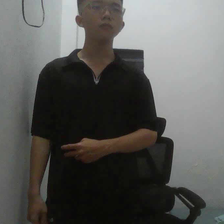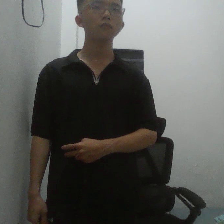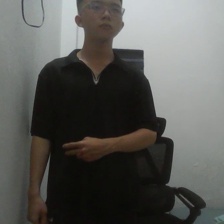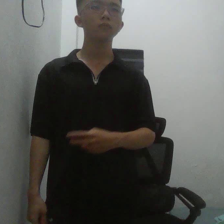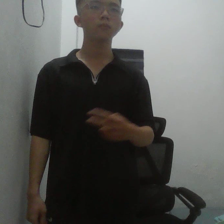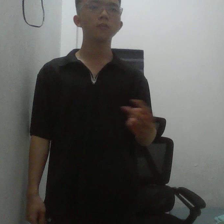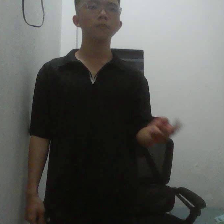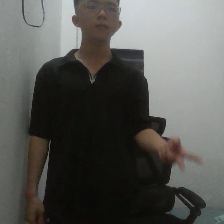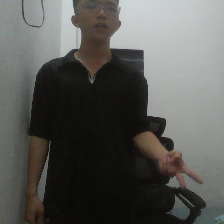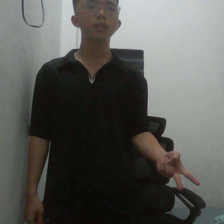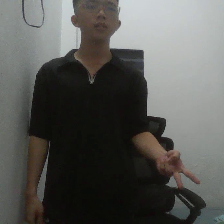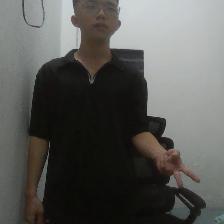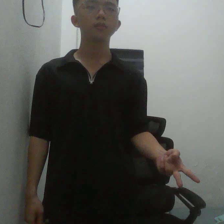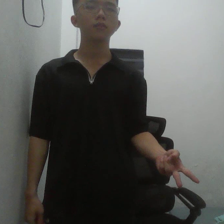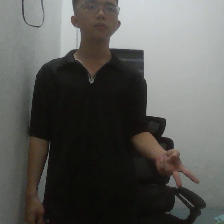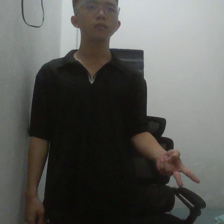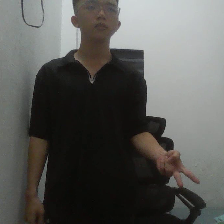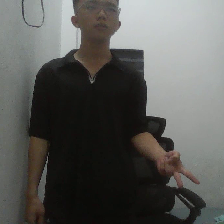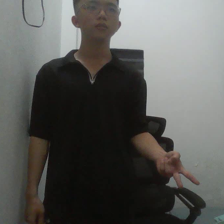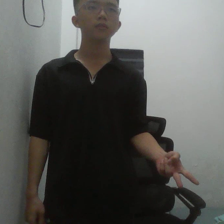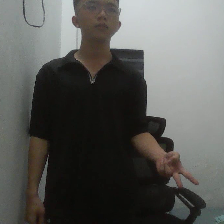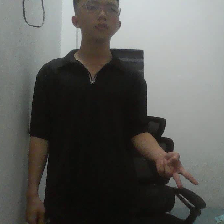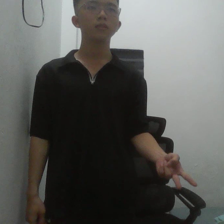it